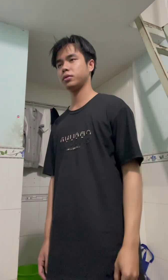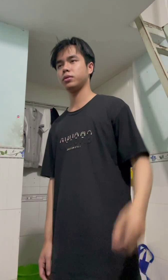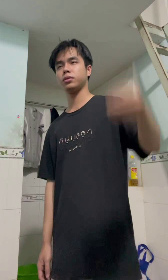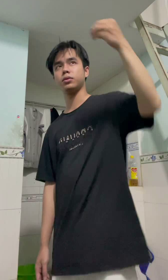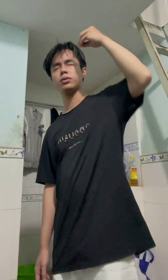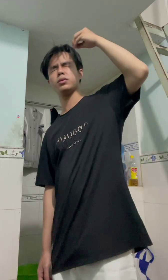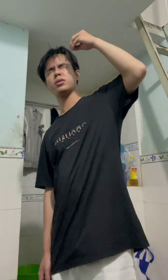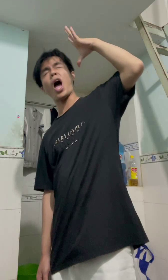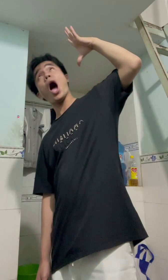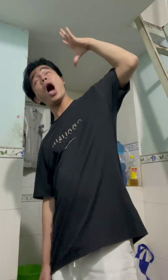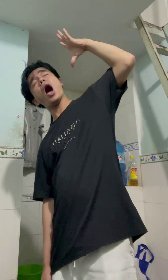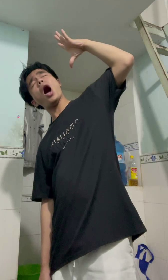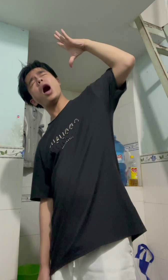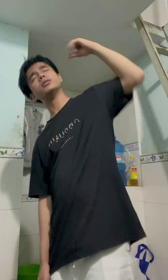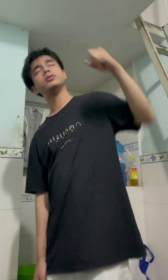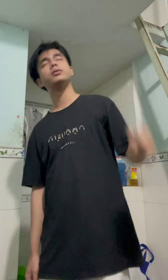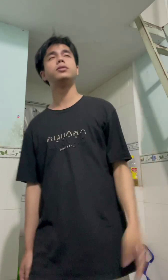troi nang